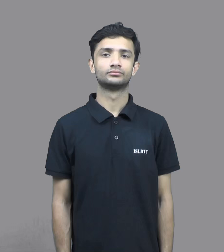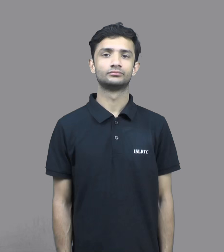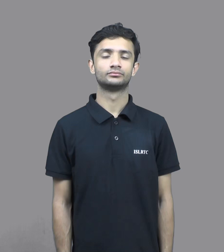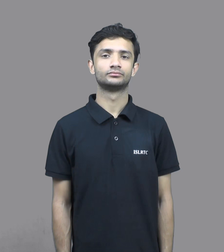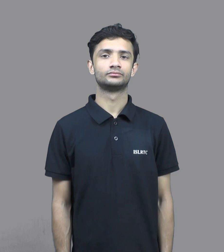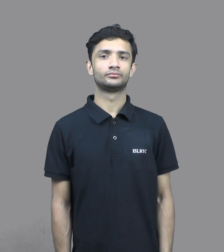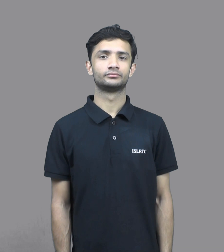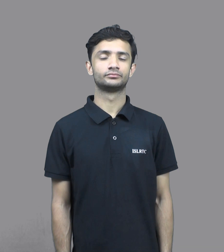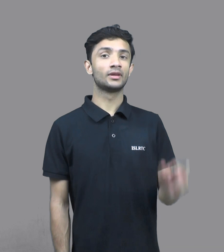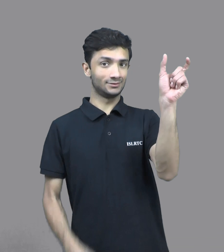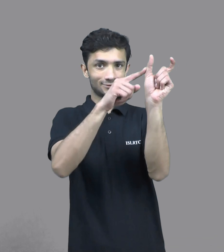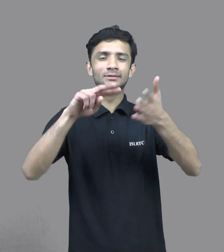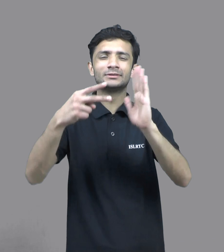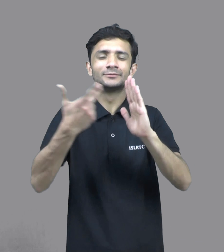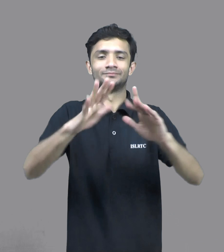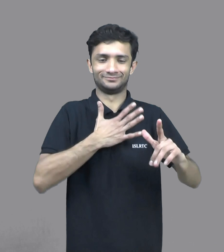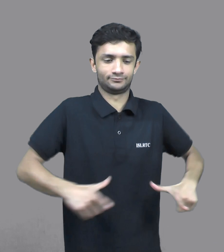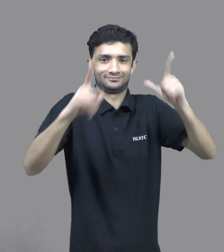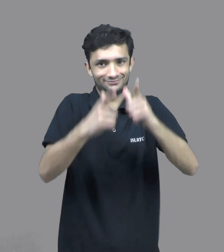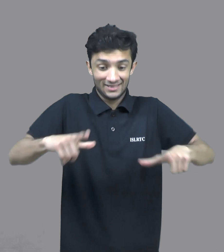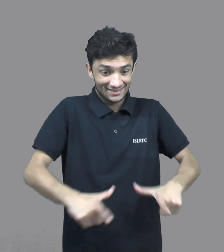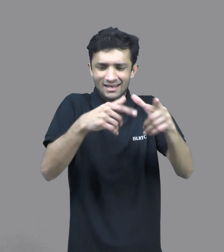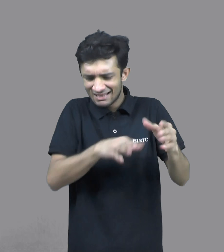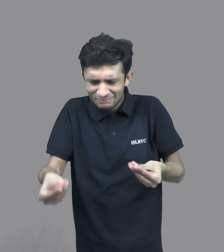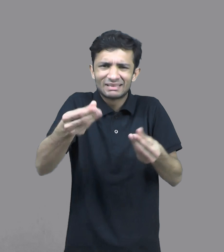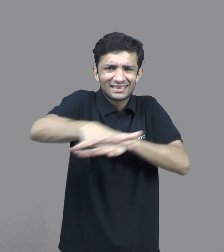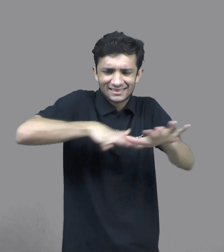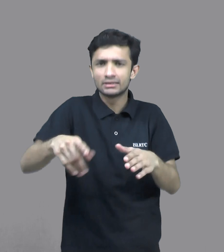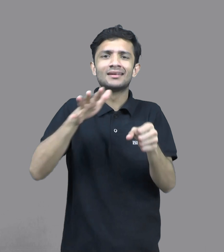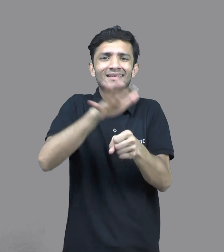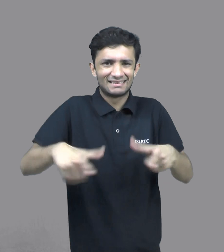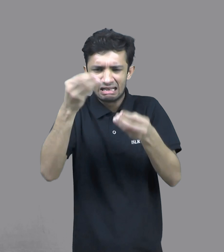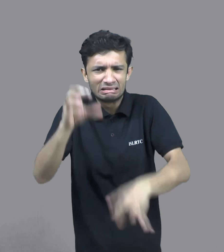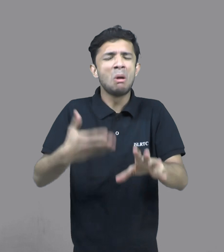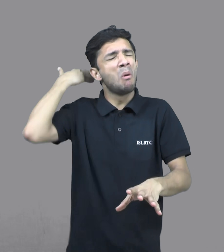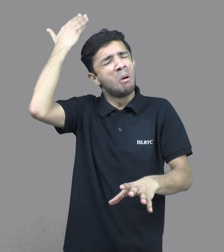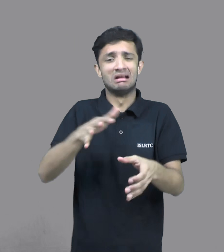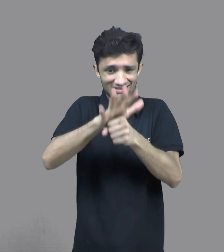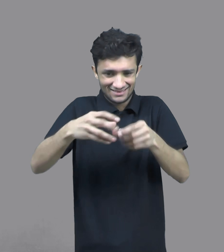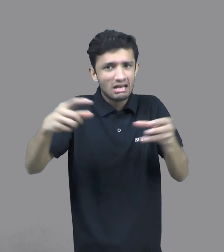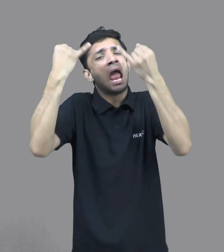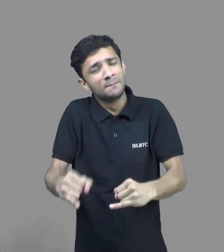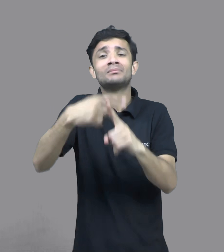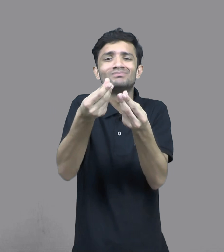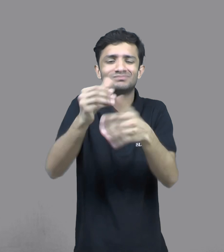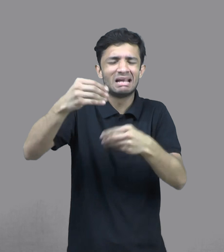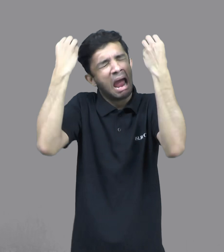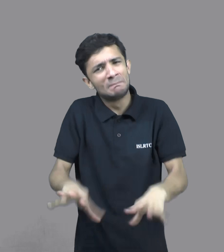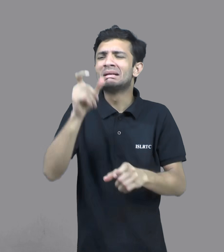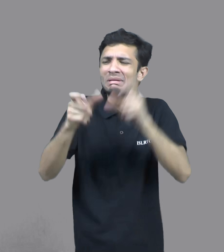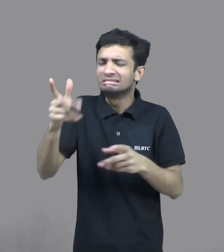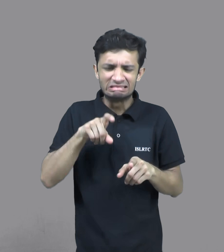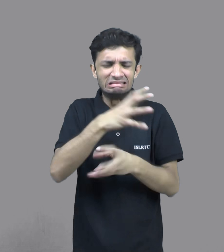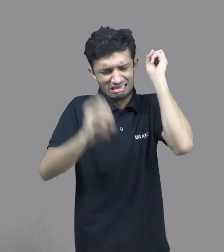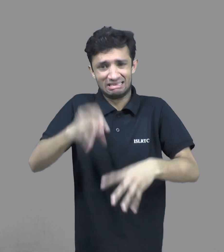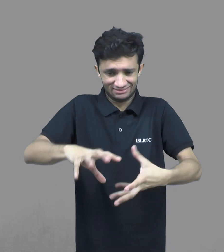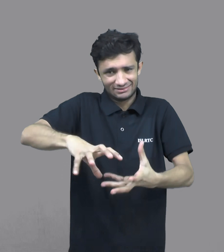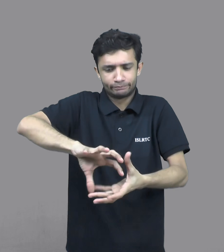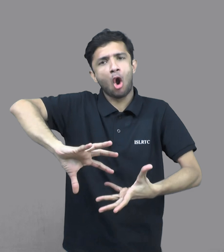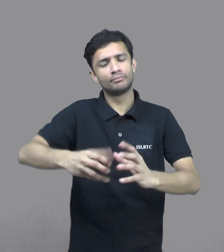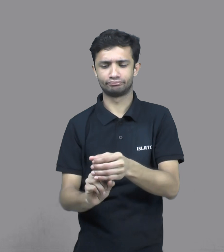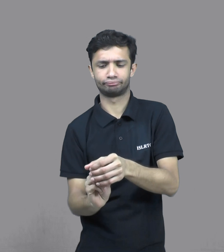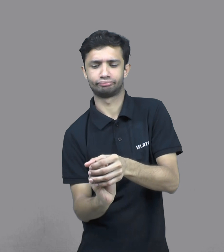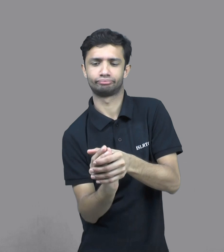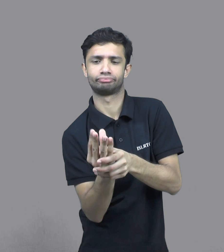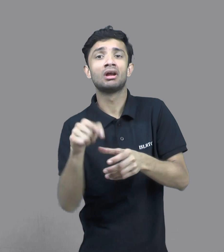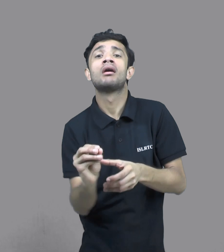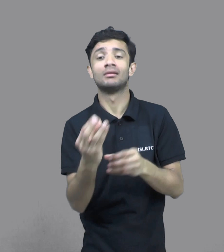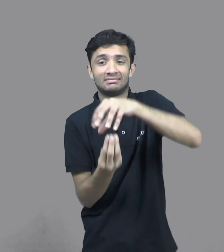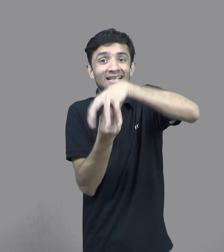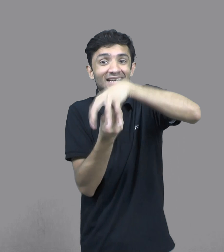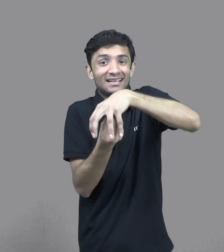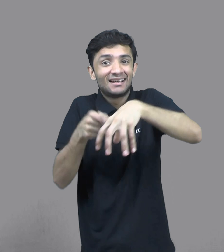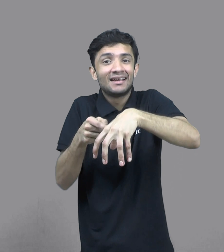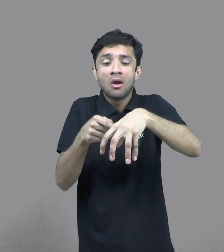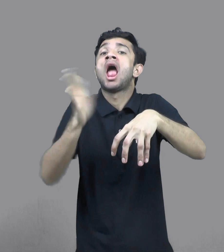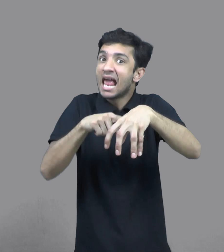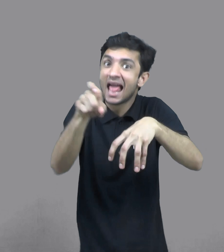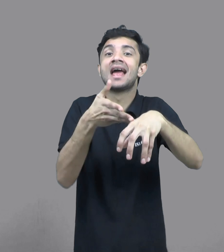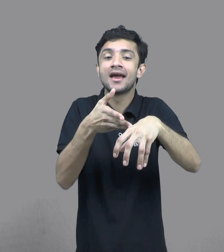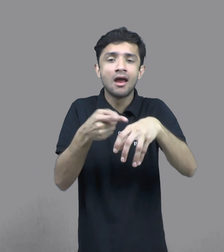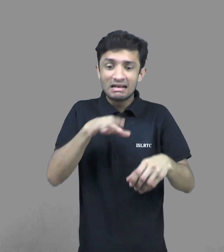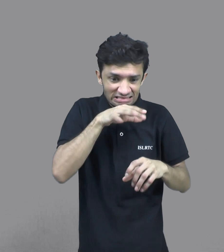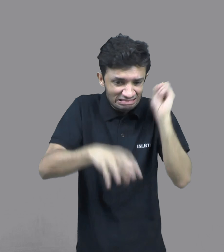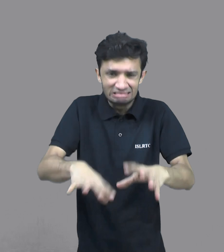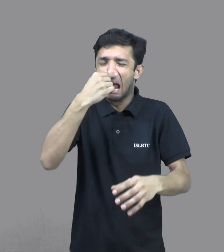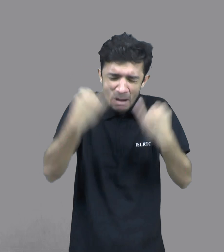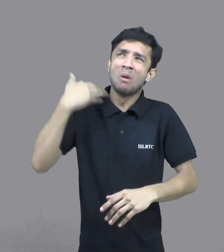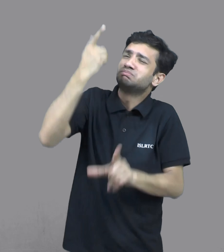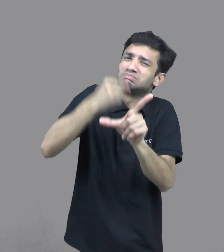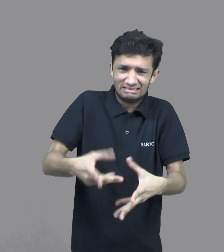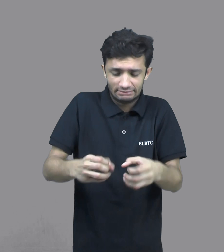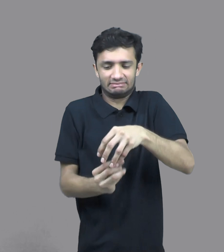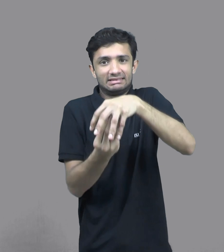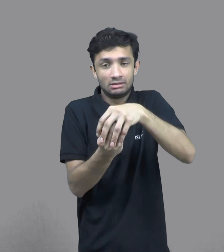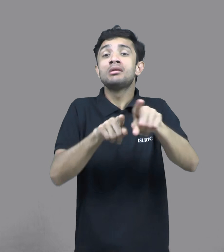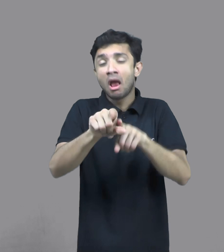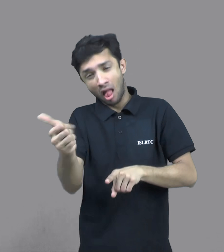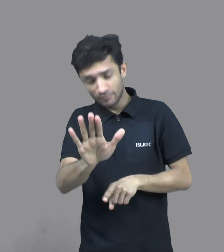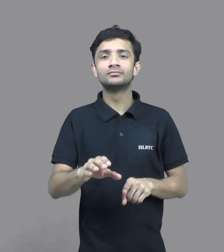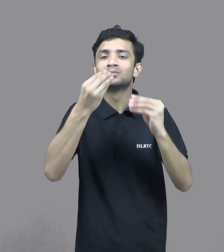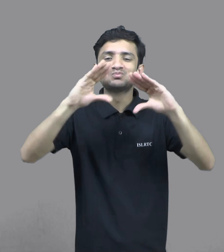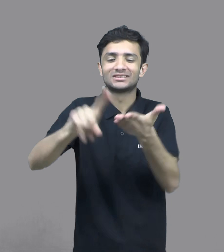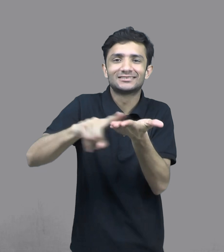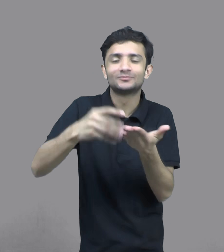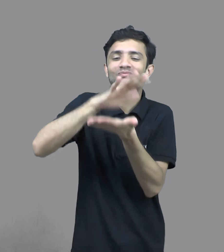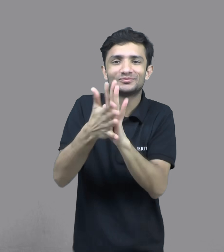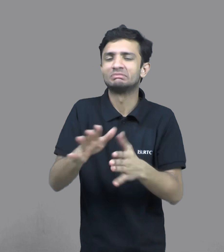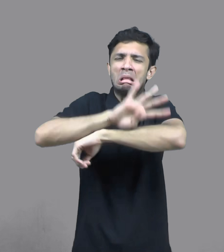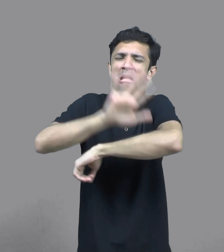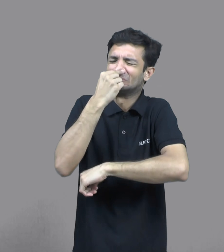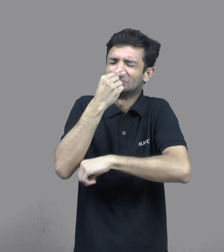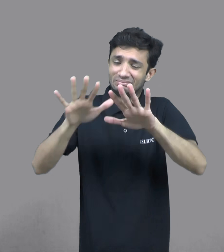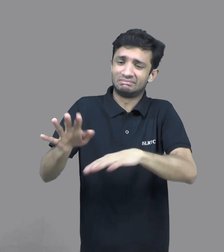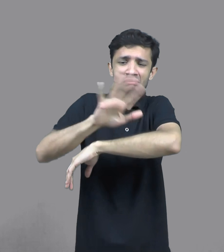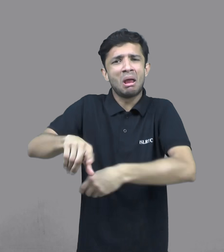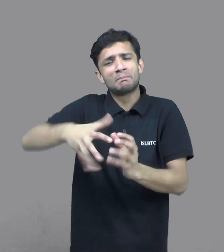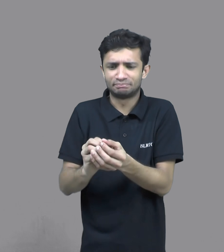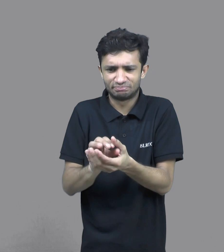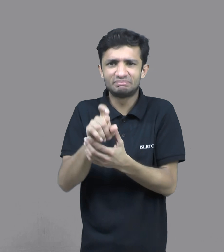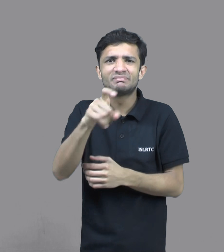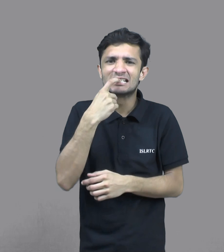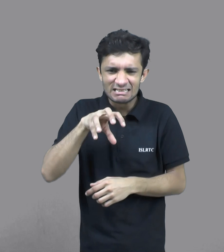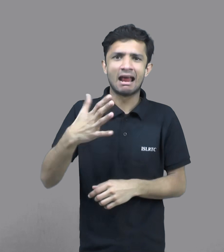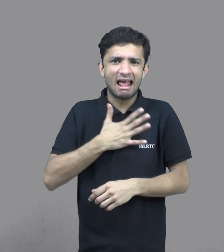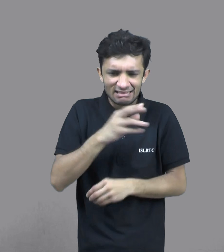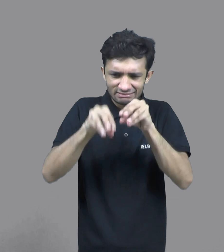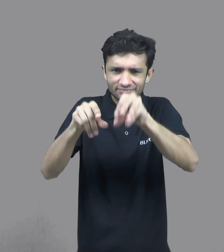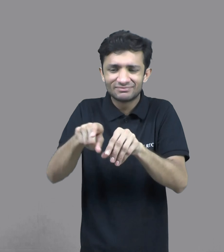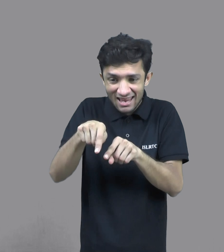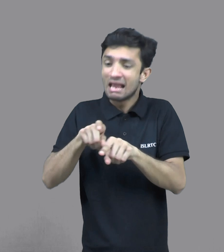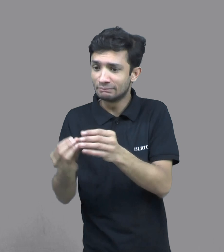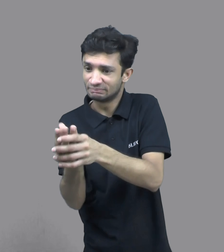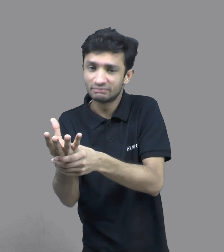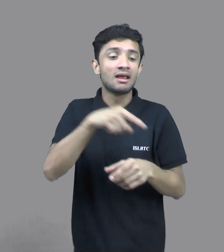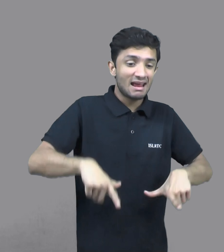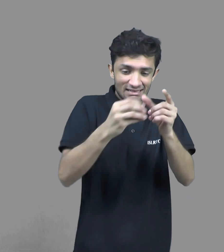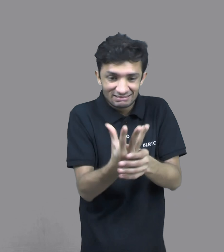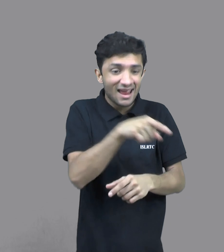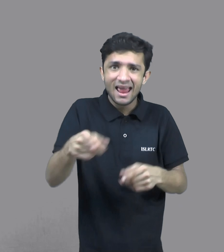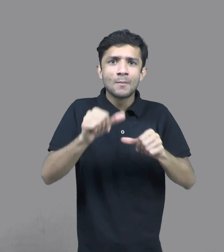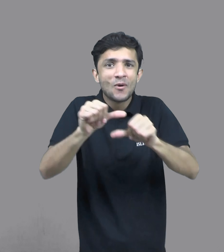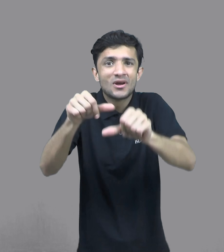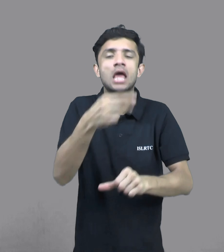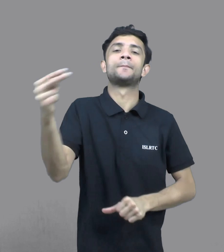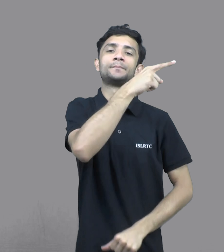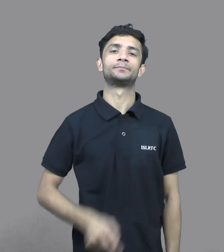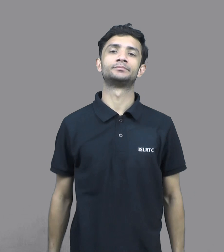Saprotrophs